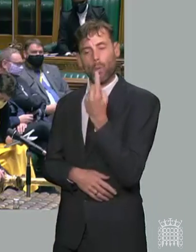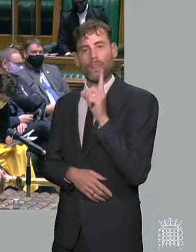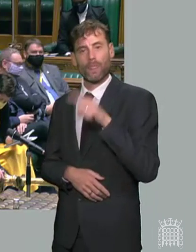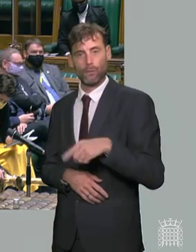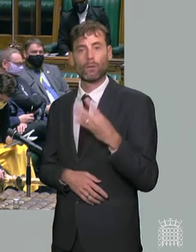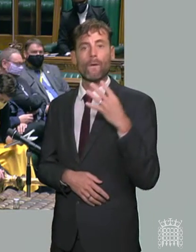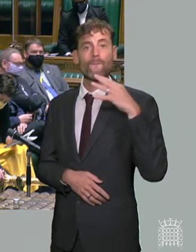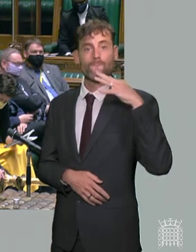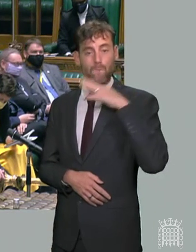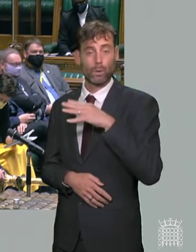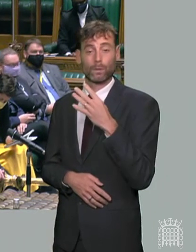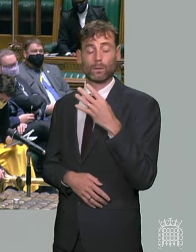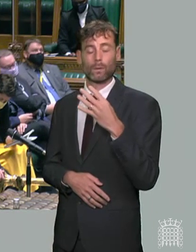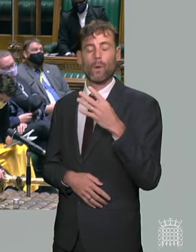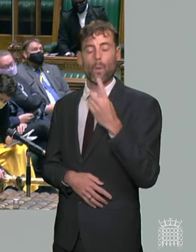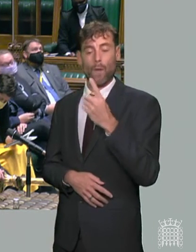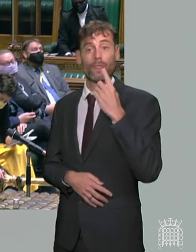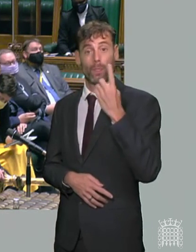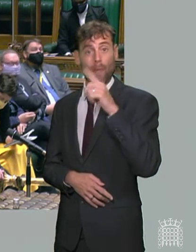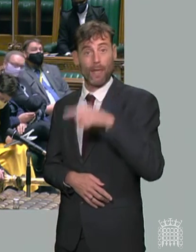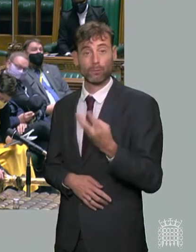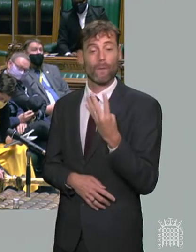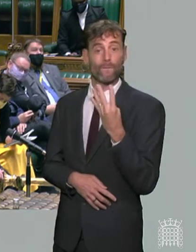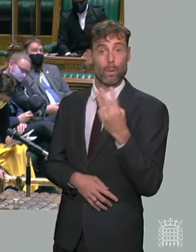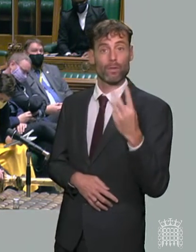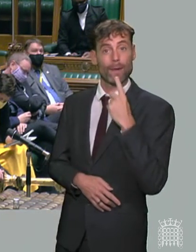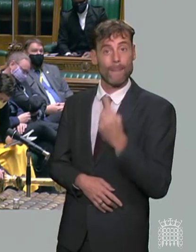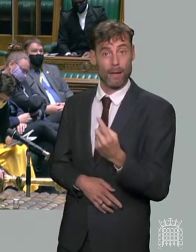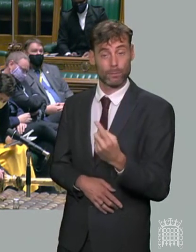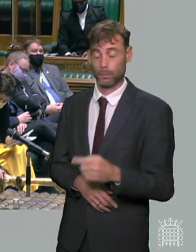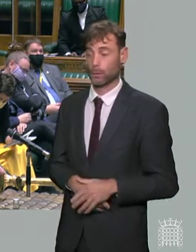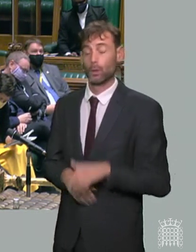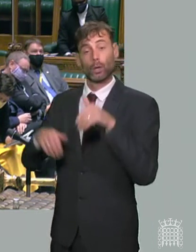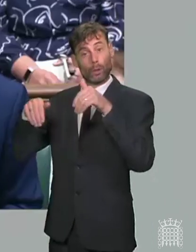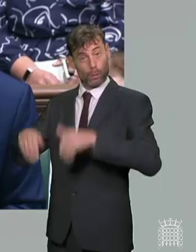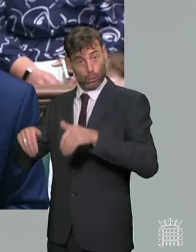A supermarket worker could lose £1,093.